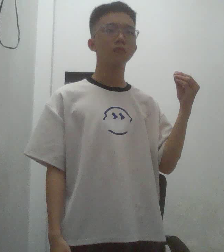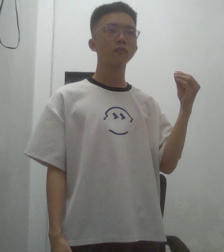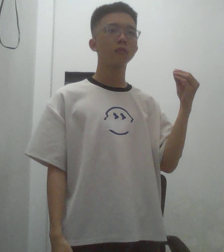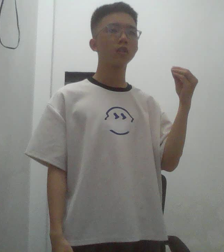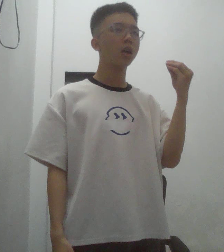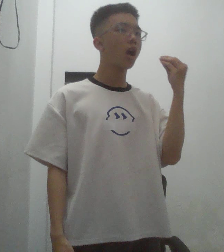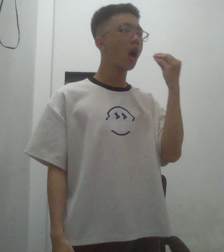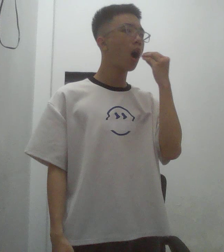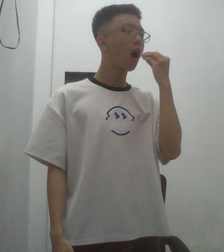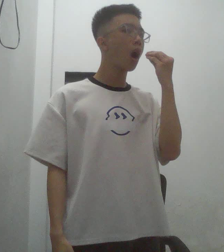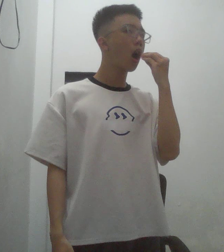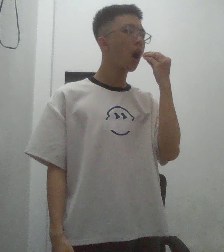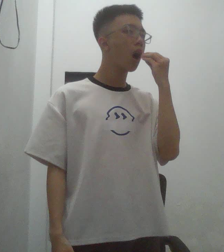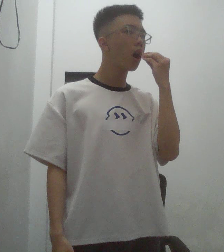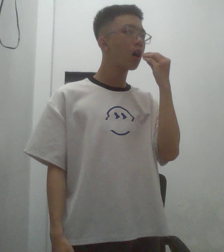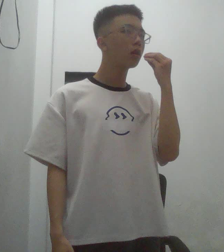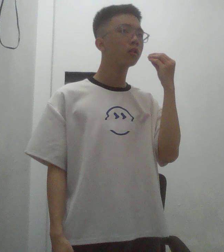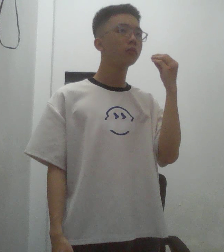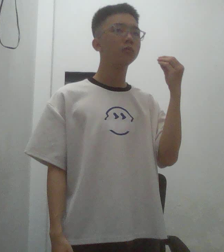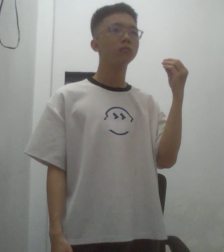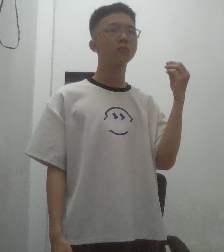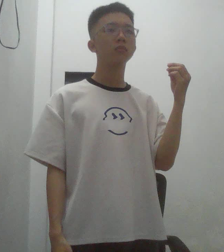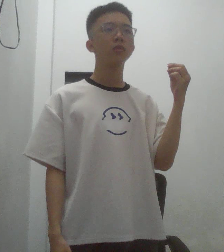an